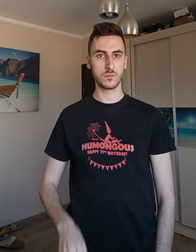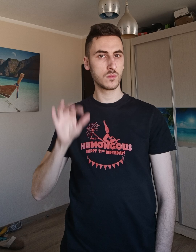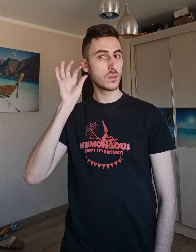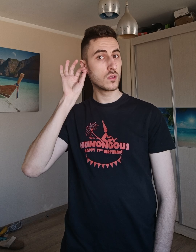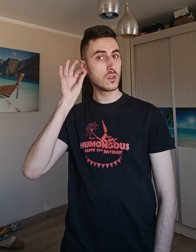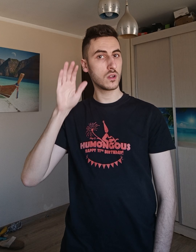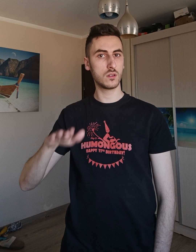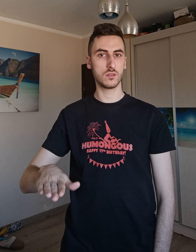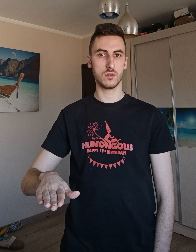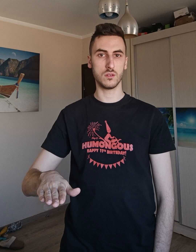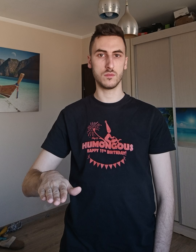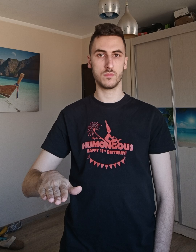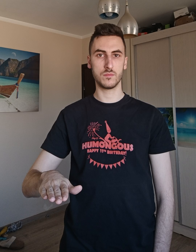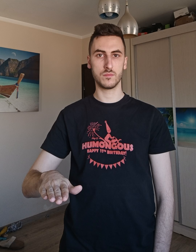ילדה